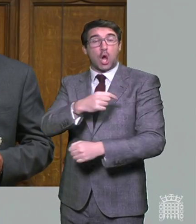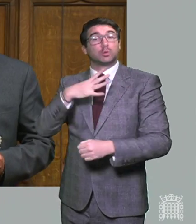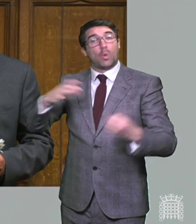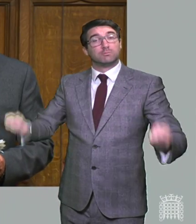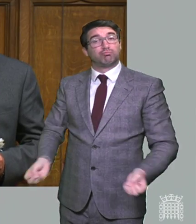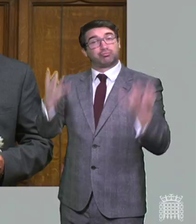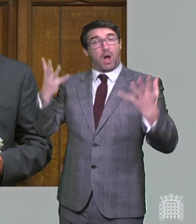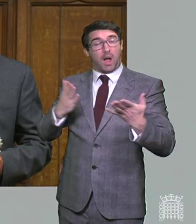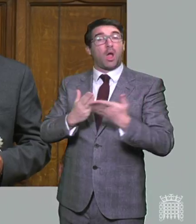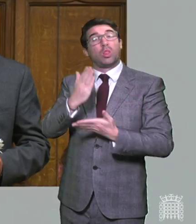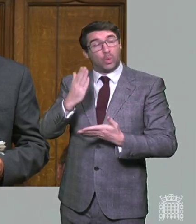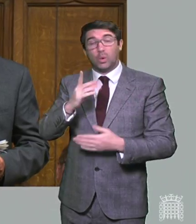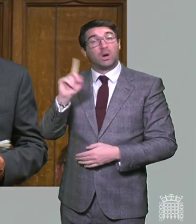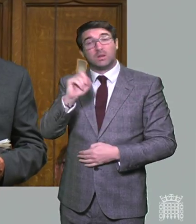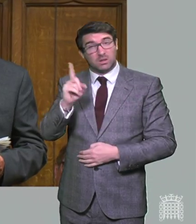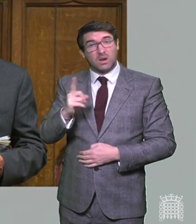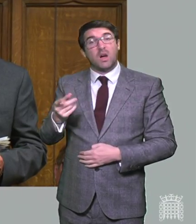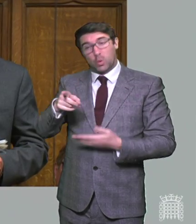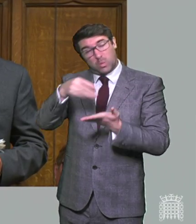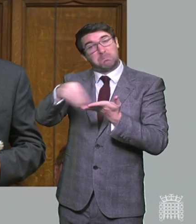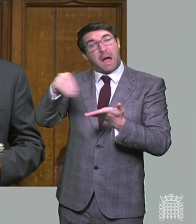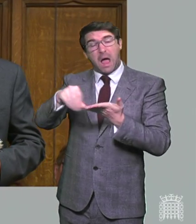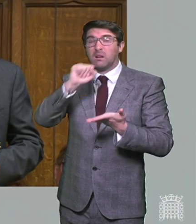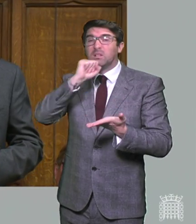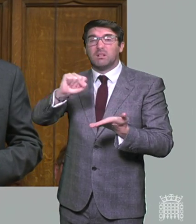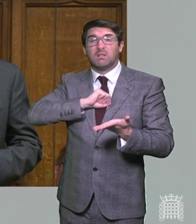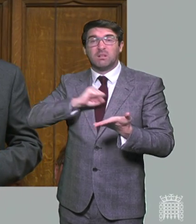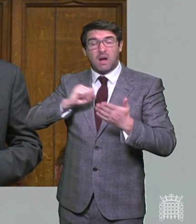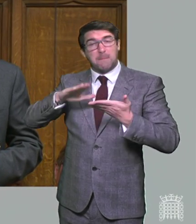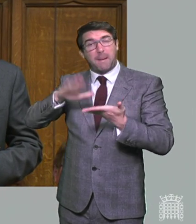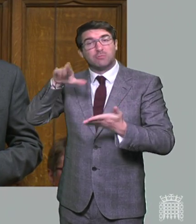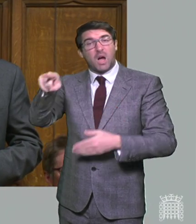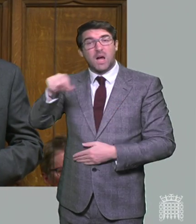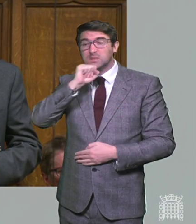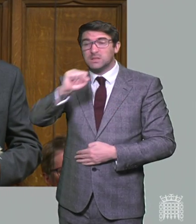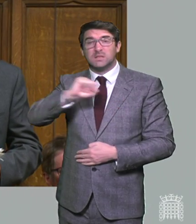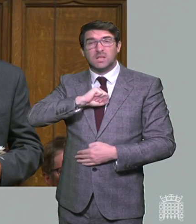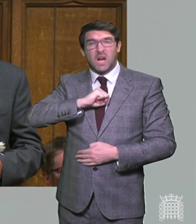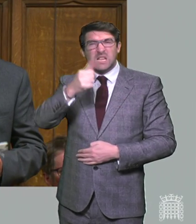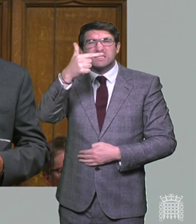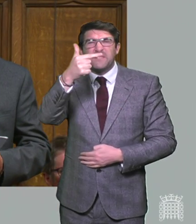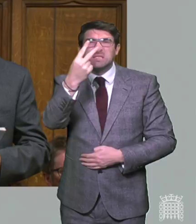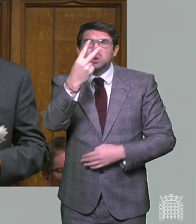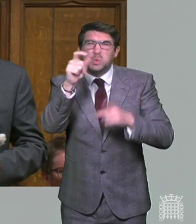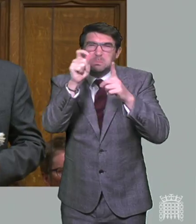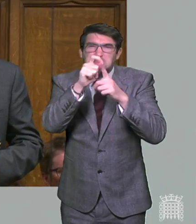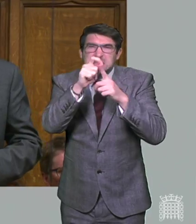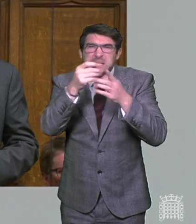Claps do not pay the bills, and neither does a 72p pay rise.